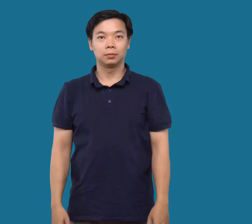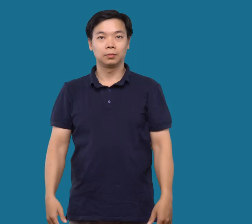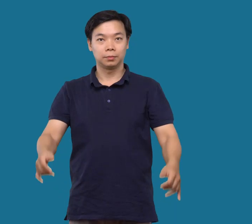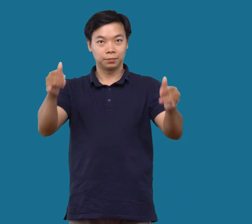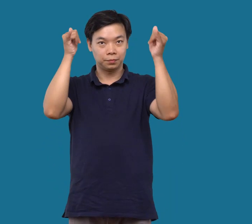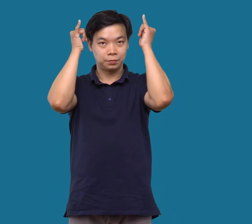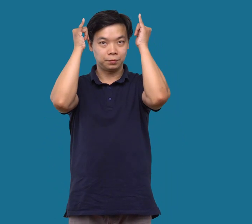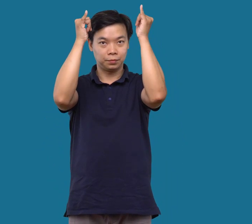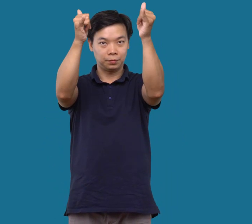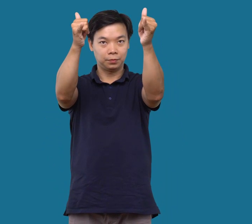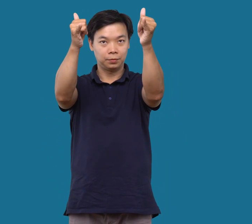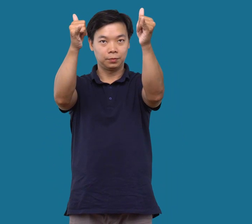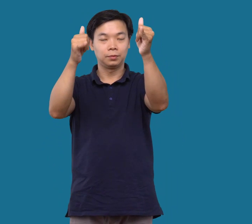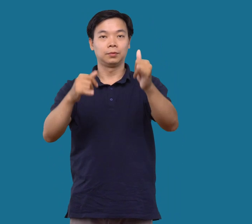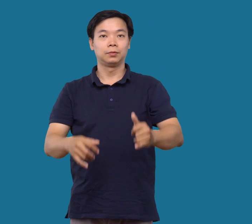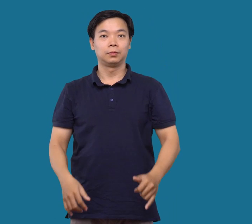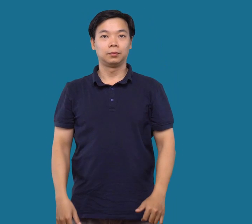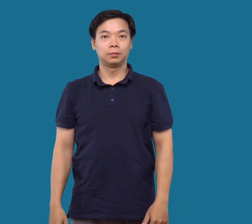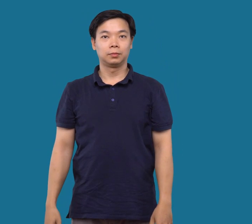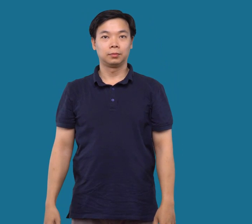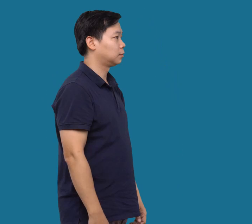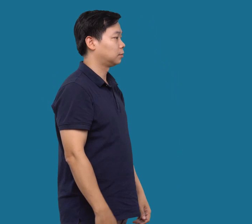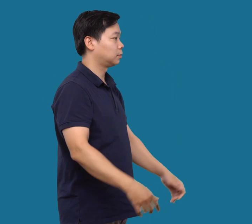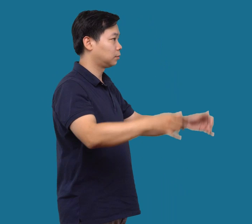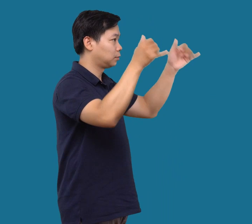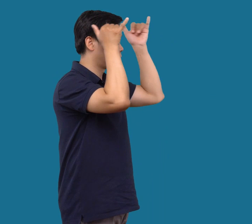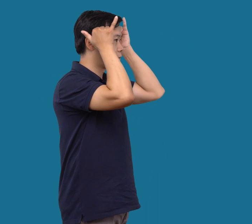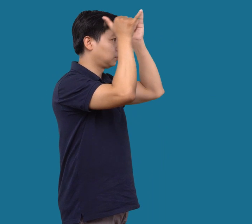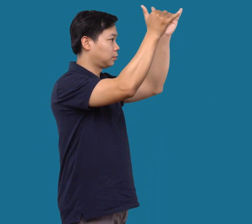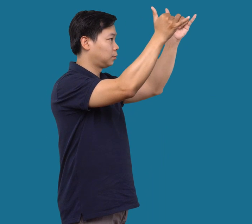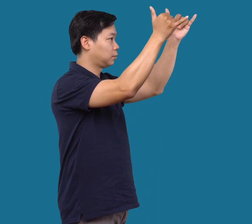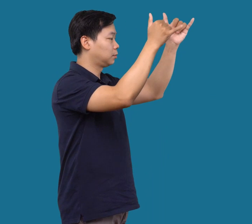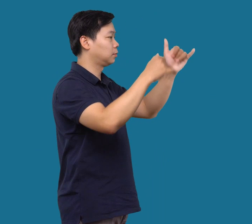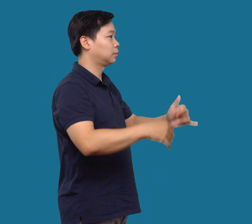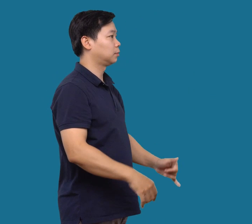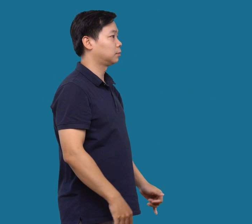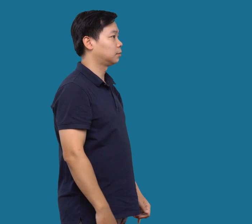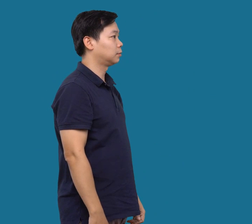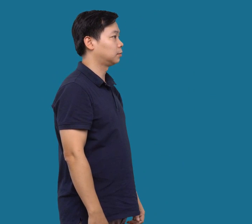quê